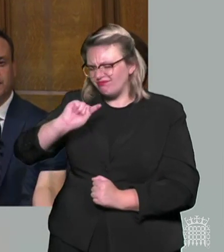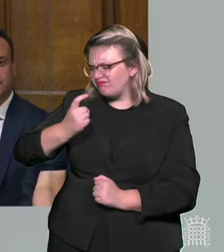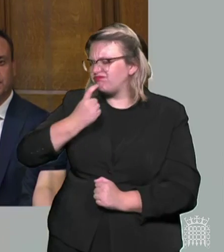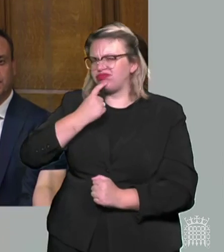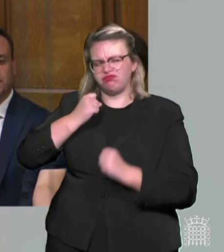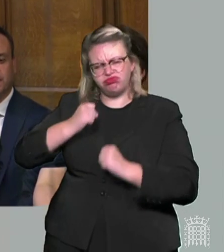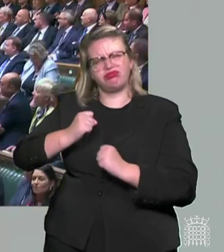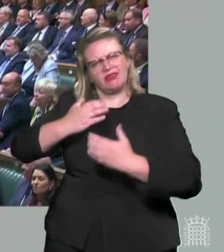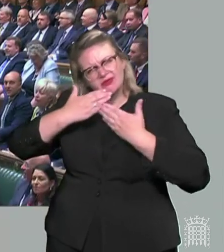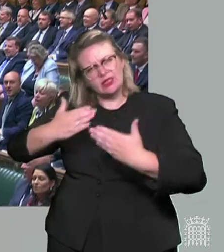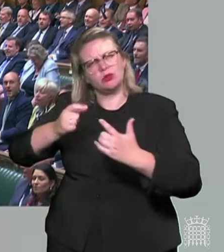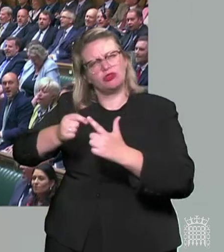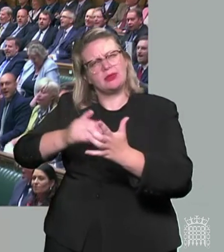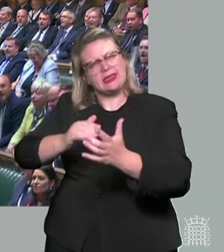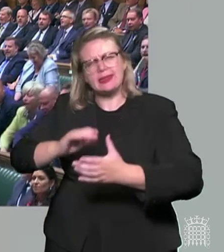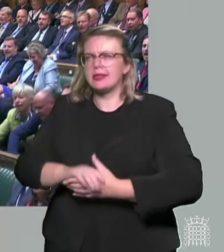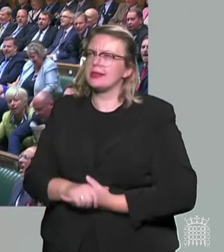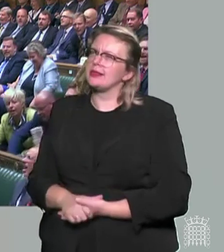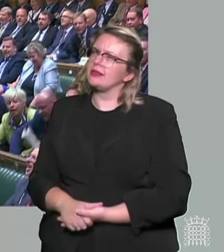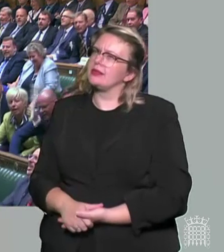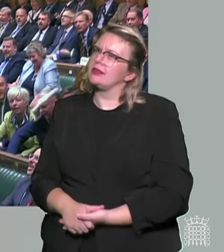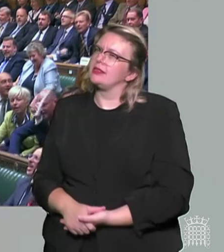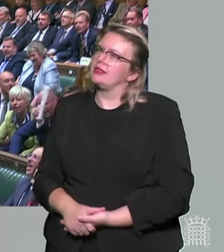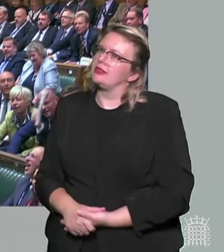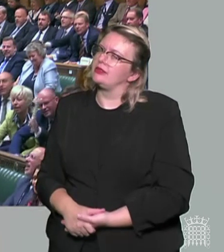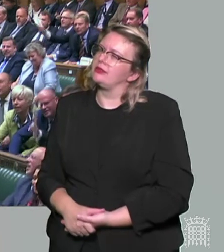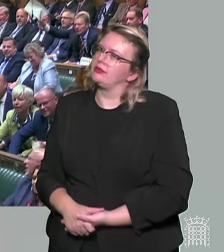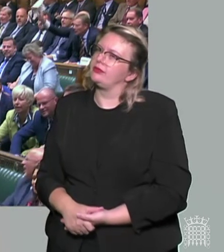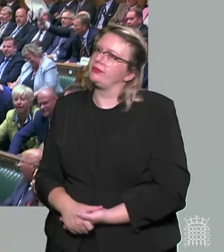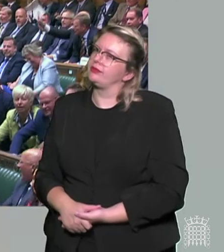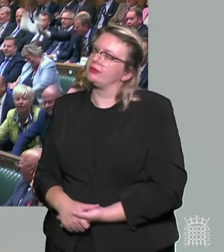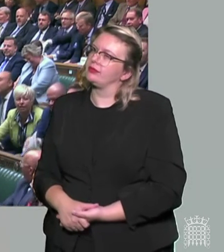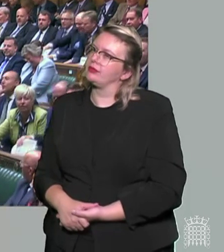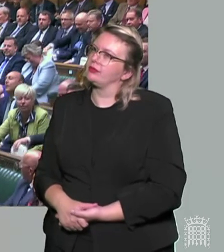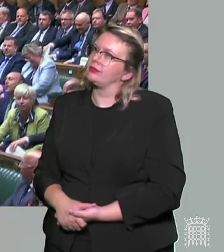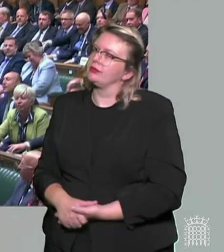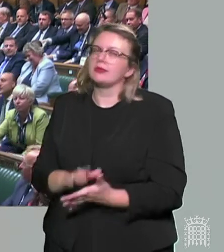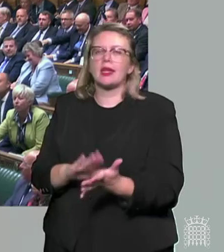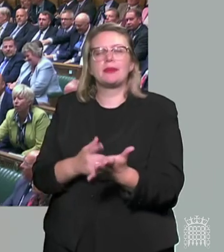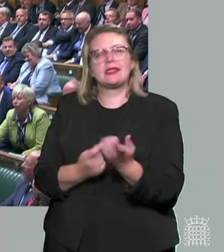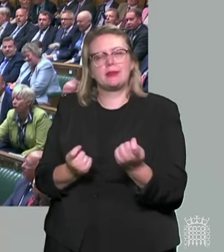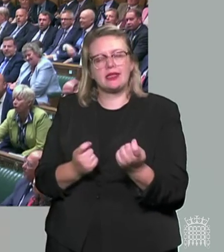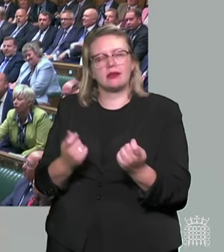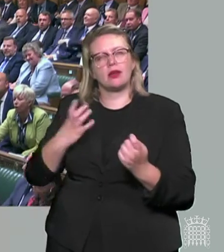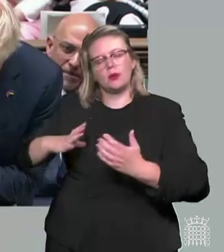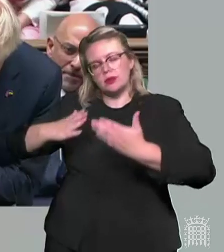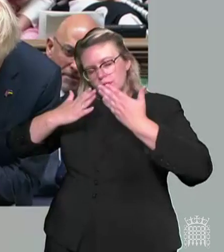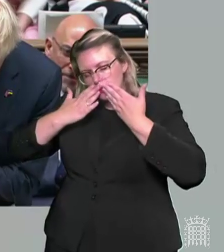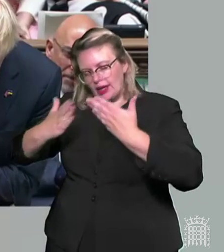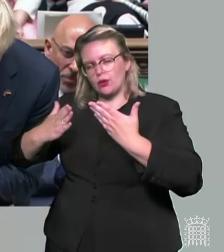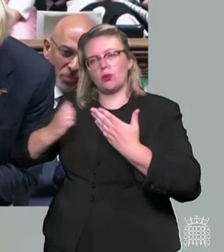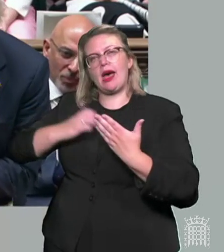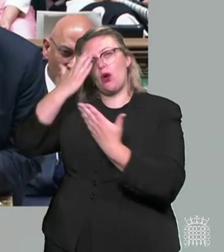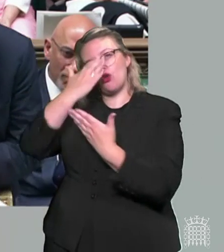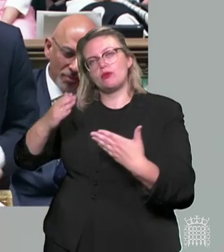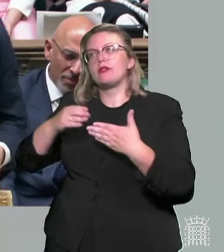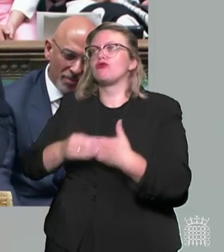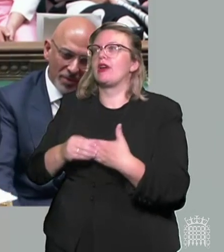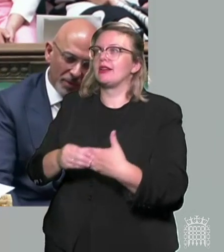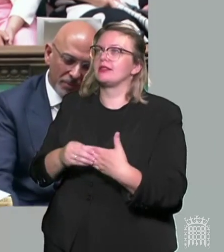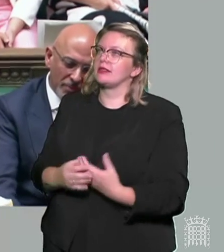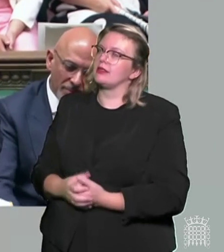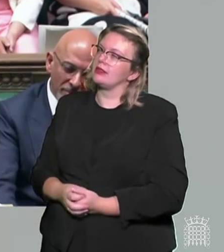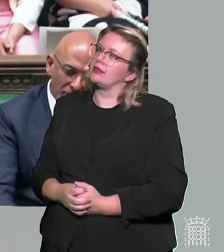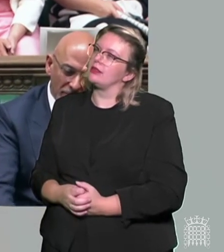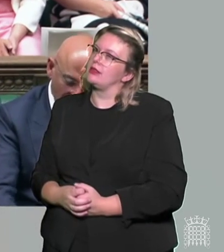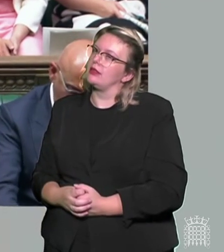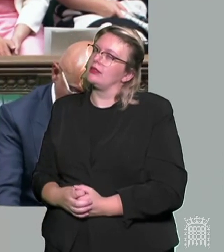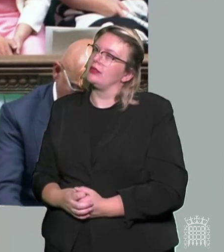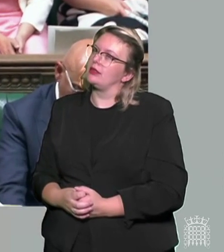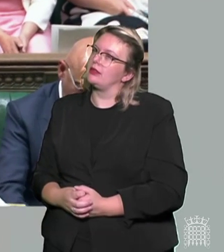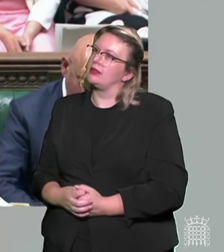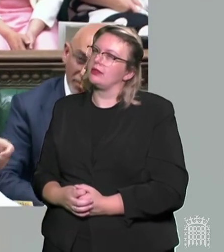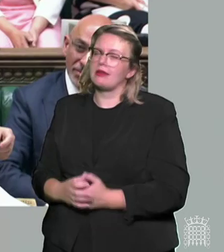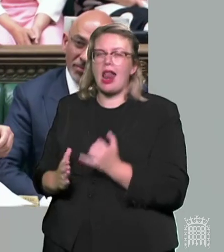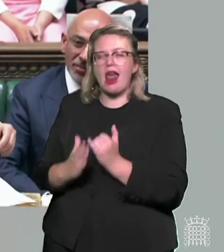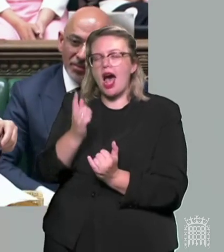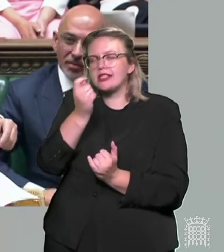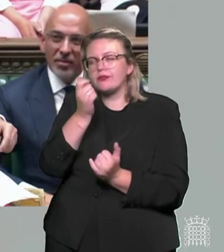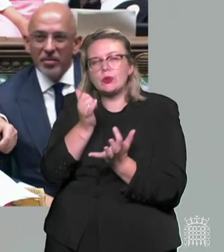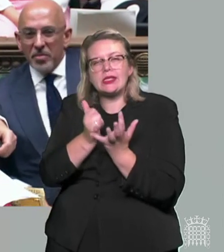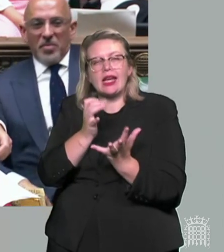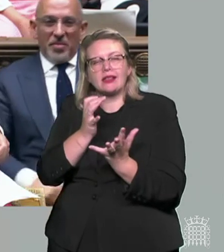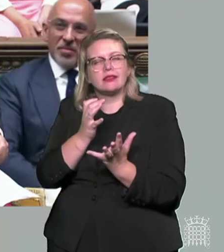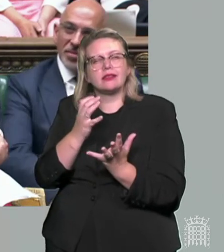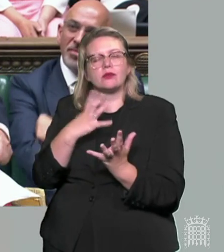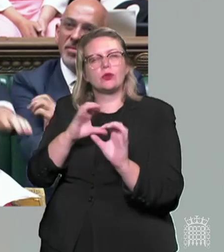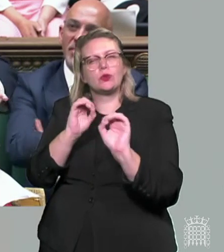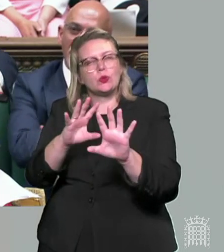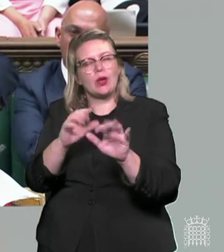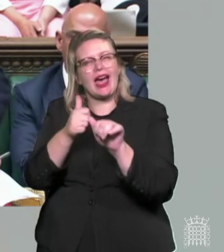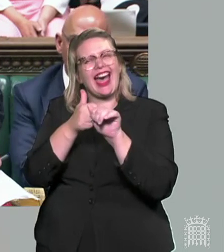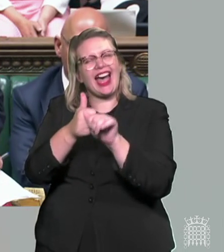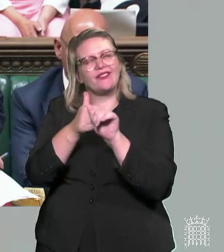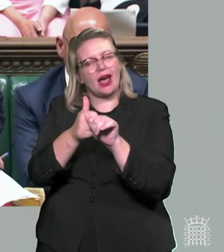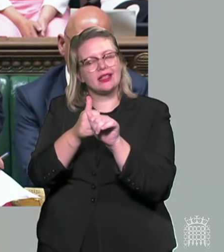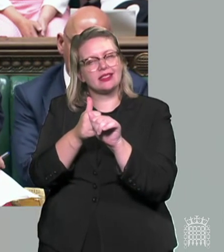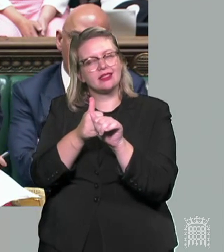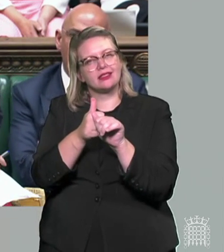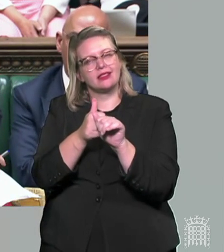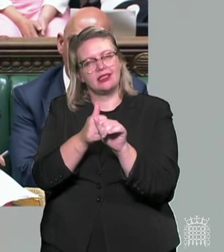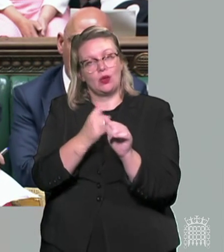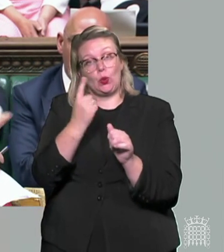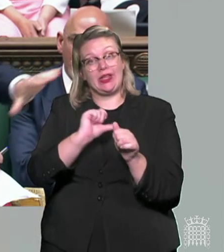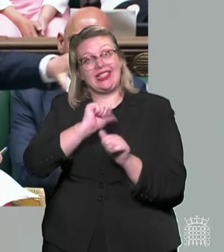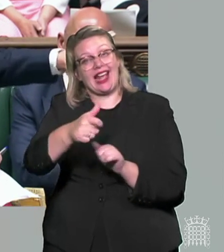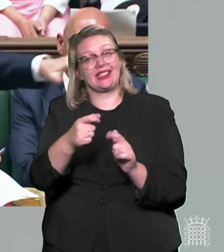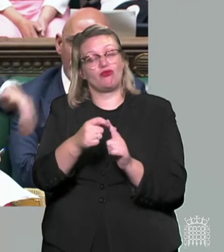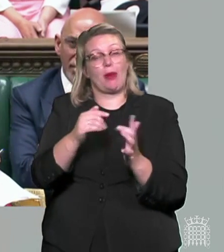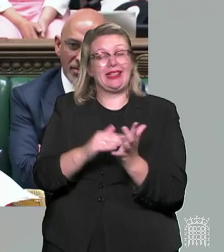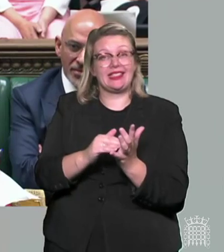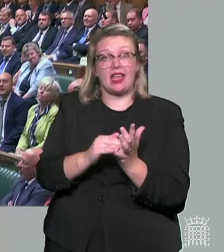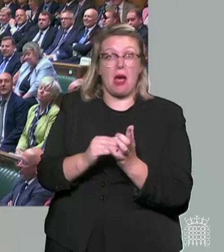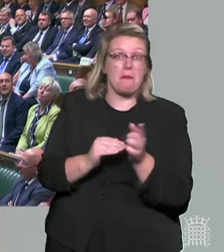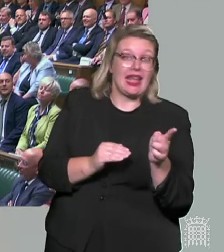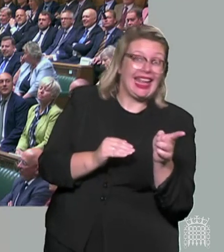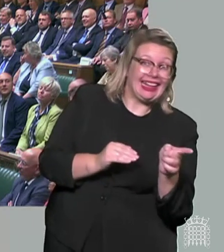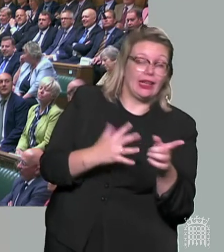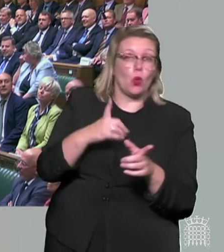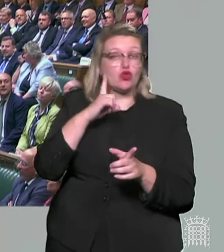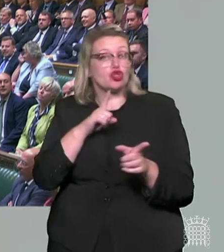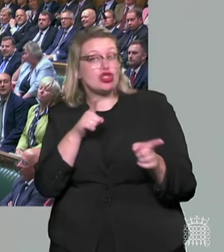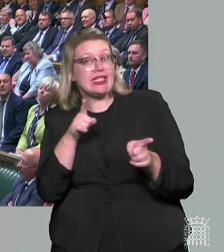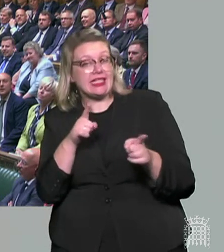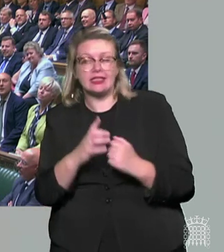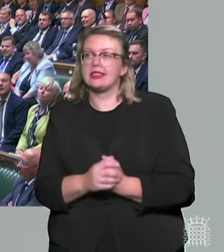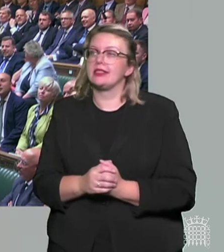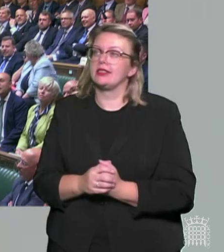I thank my right honourable Friend, and I want to use the last few seconds to give some words of advice to my successor, whoever he or she may be.